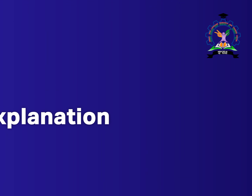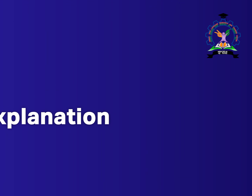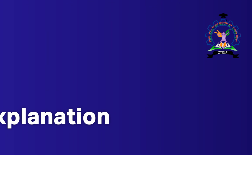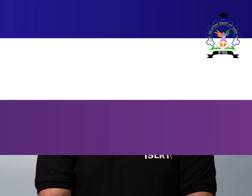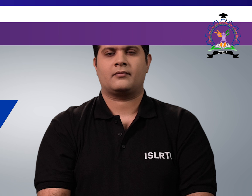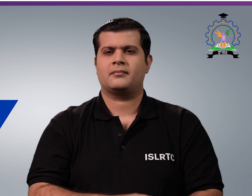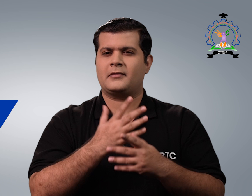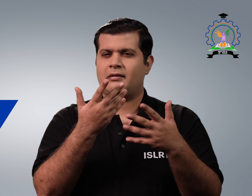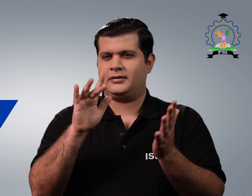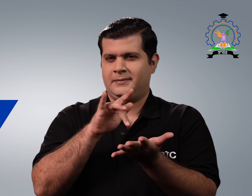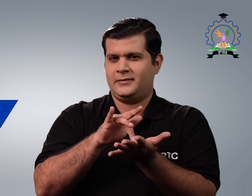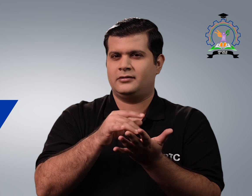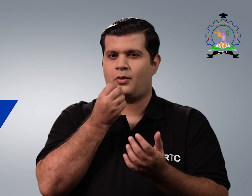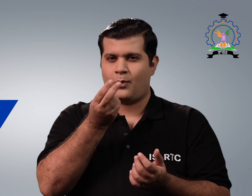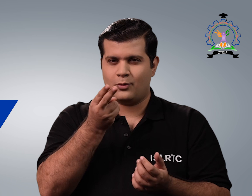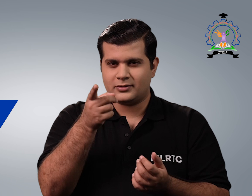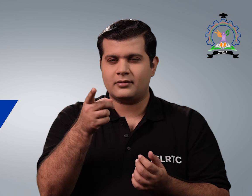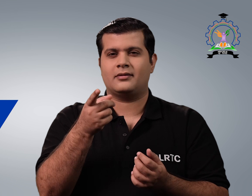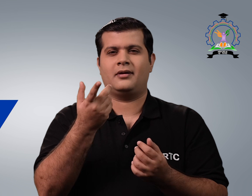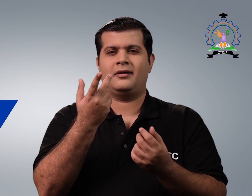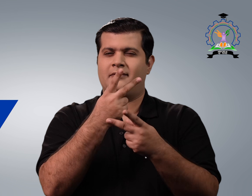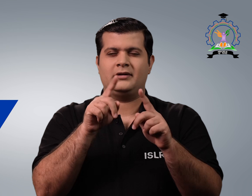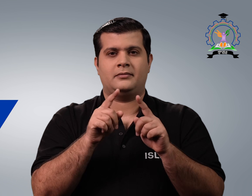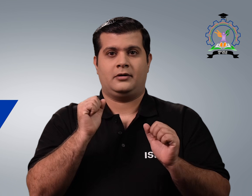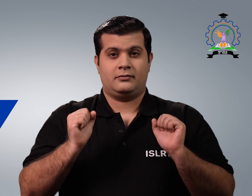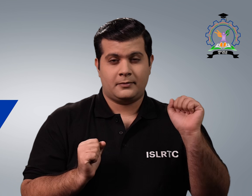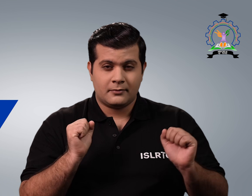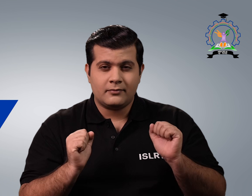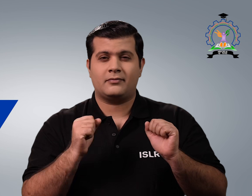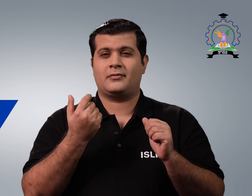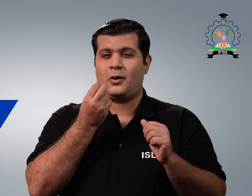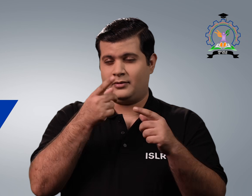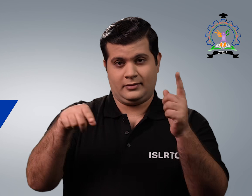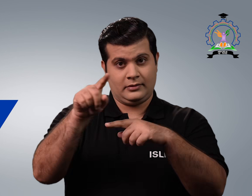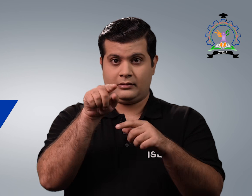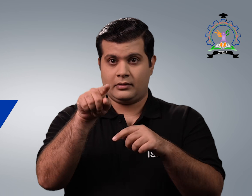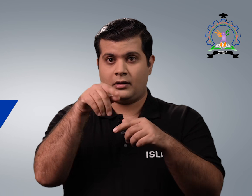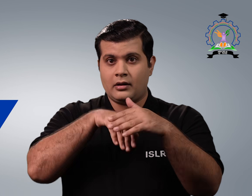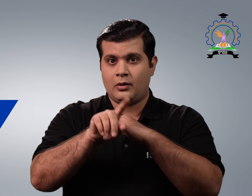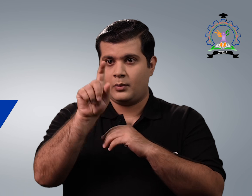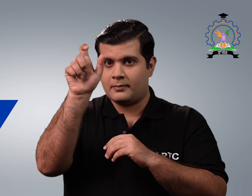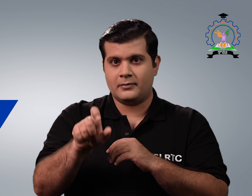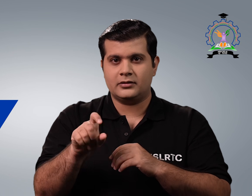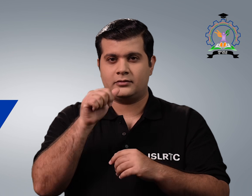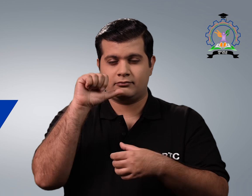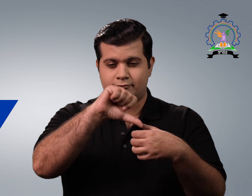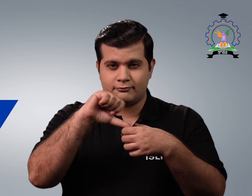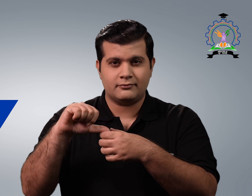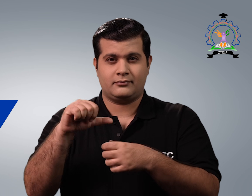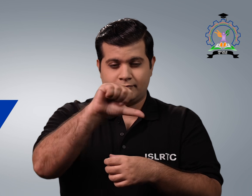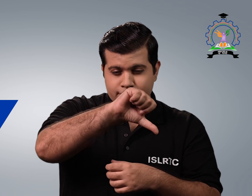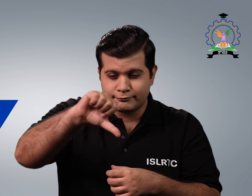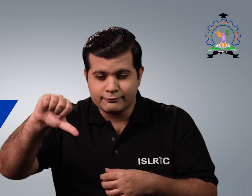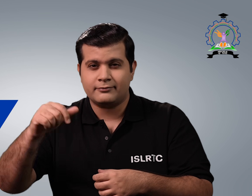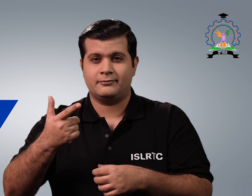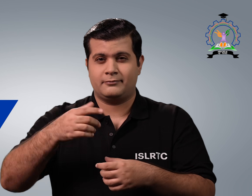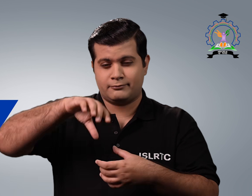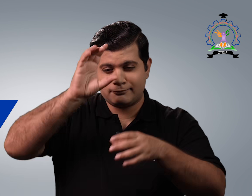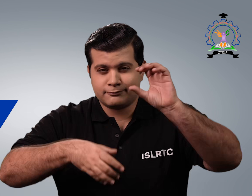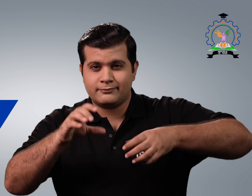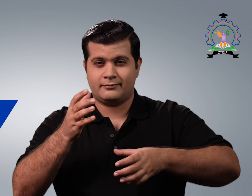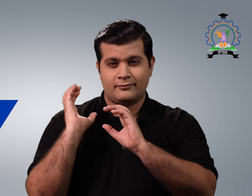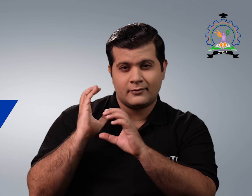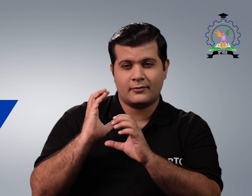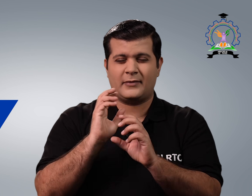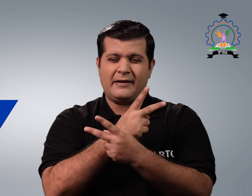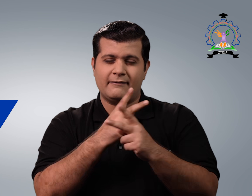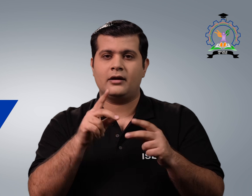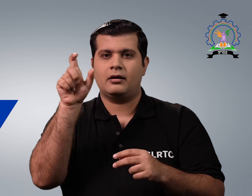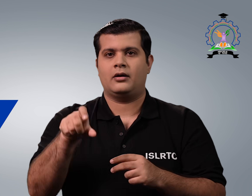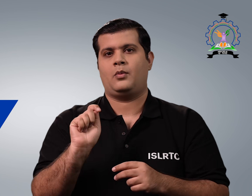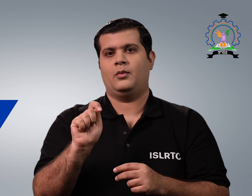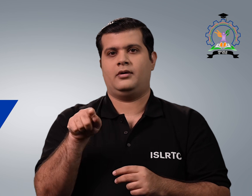A person who works in a hotel or party and is responsible for crafting beverages for guests.